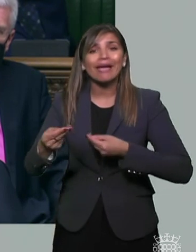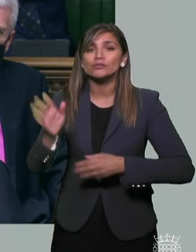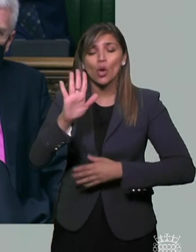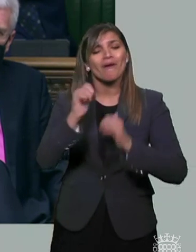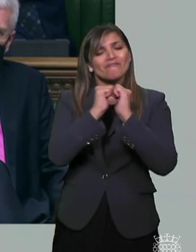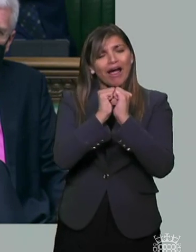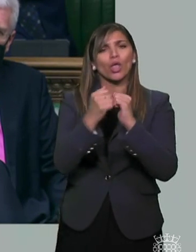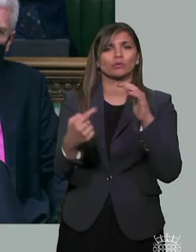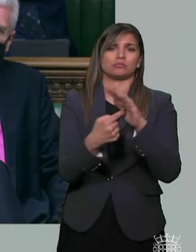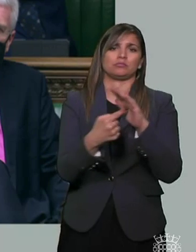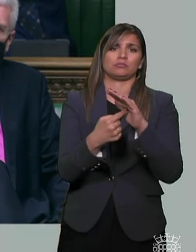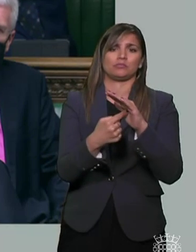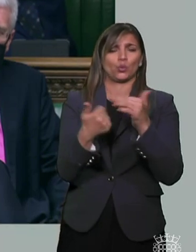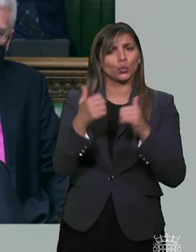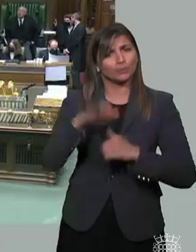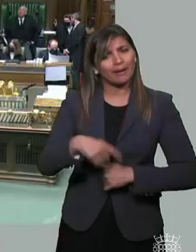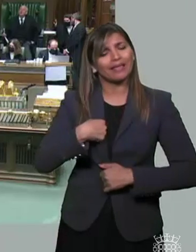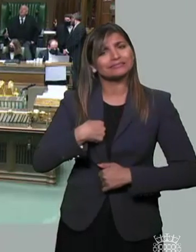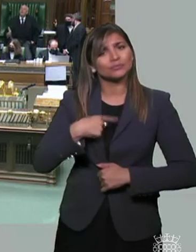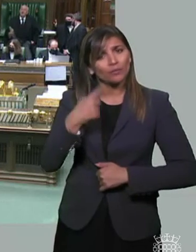Would that not be a great place for Britain to start?